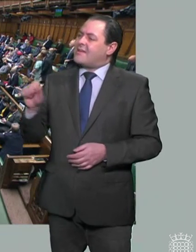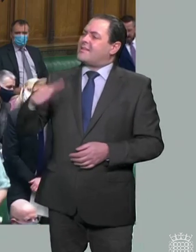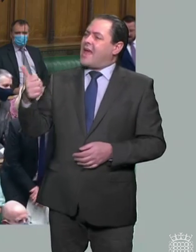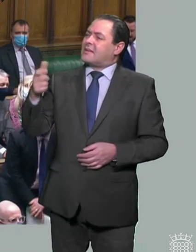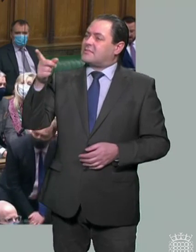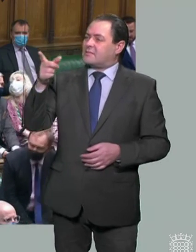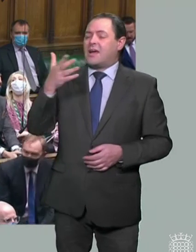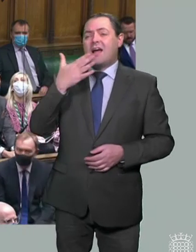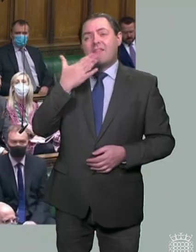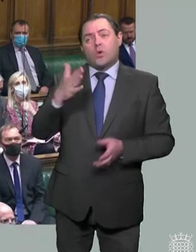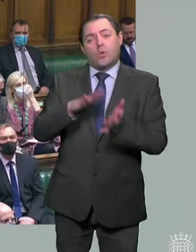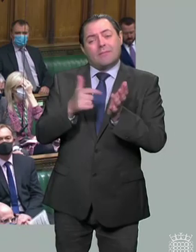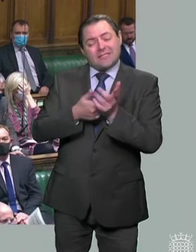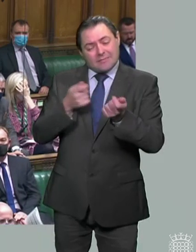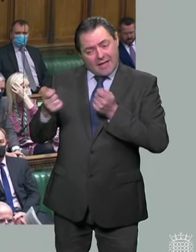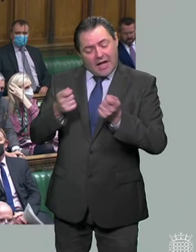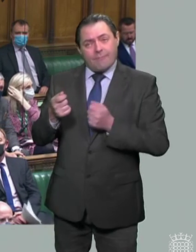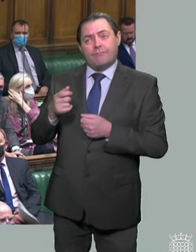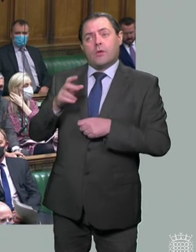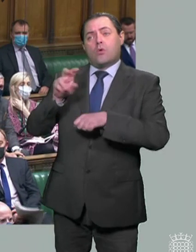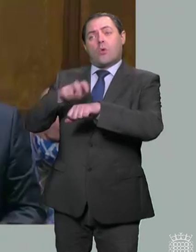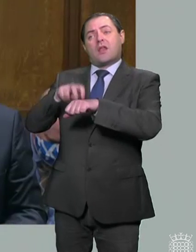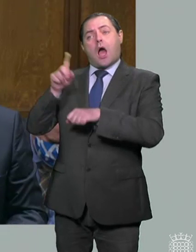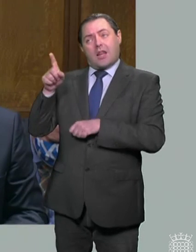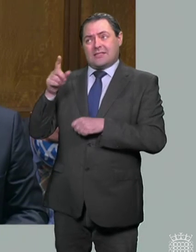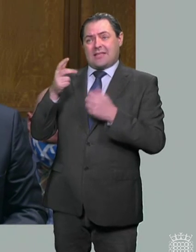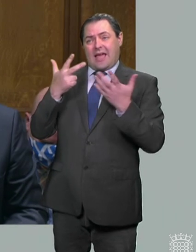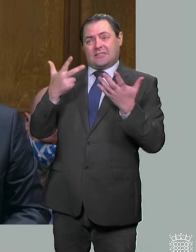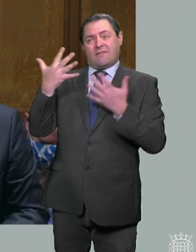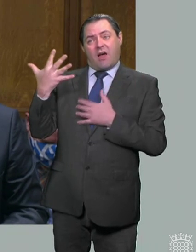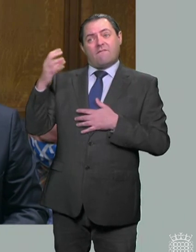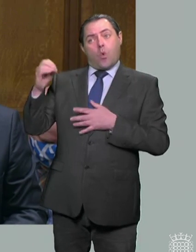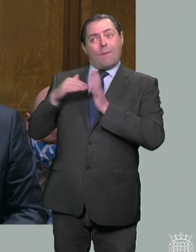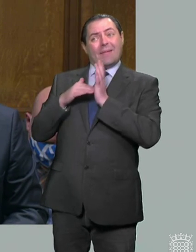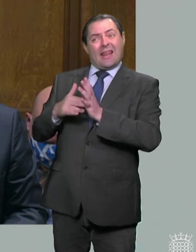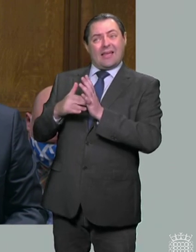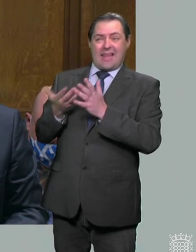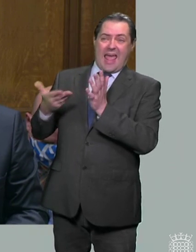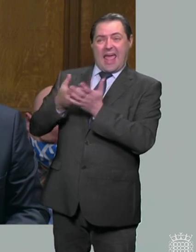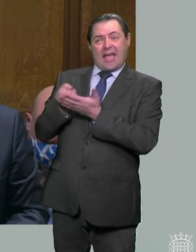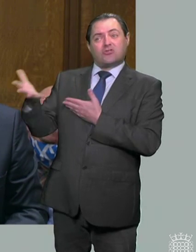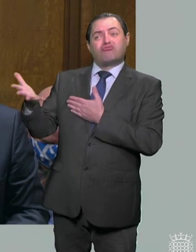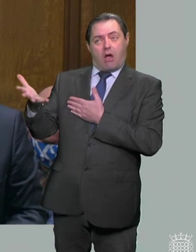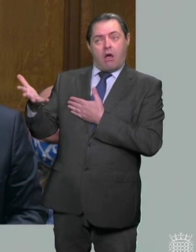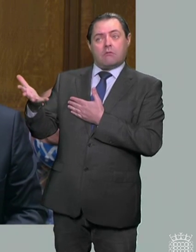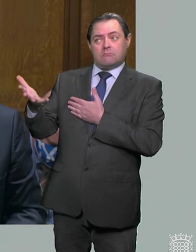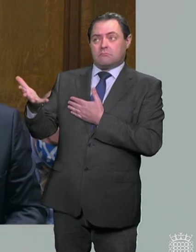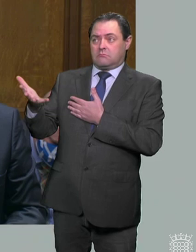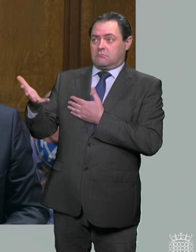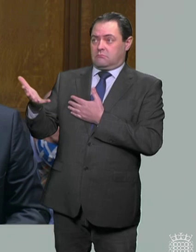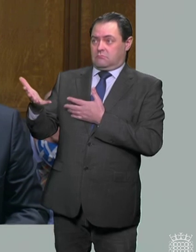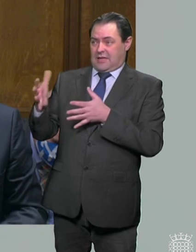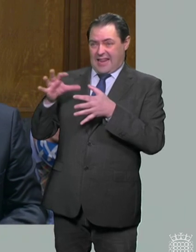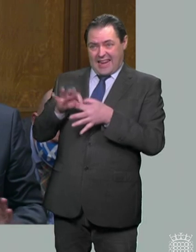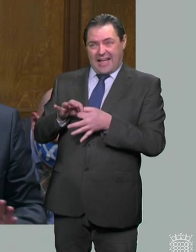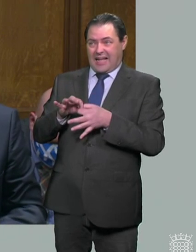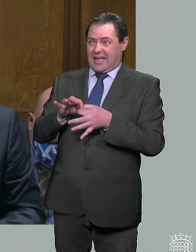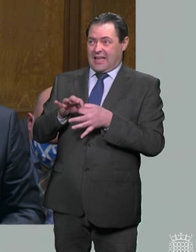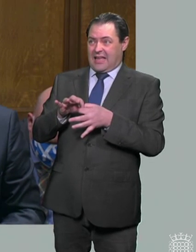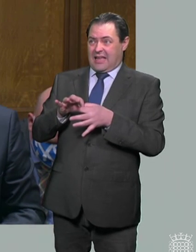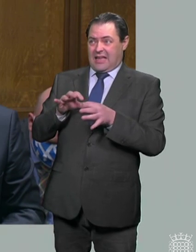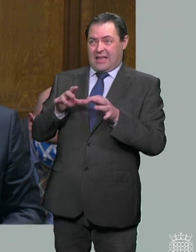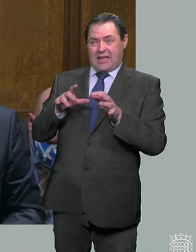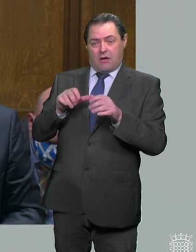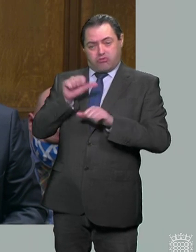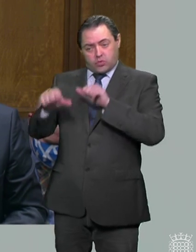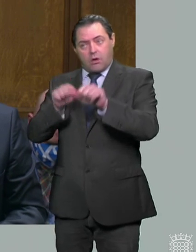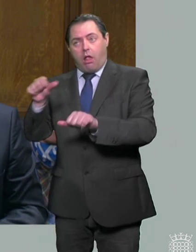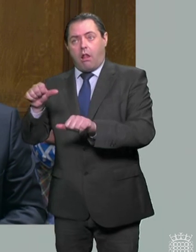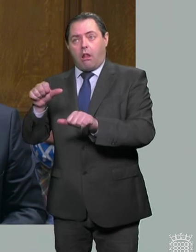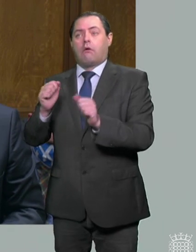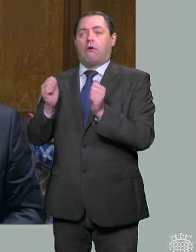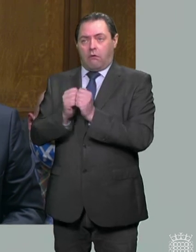It has cost businesses in Northern Ireland £850 million to date to operate the failed and suffocating protocol.